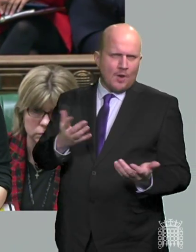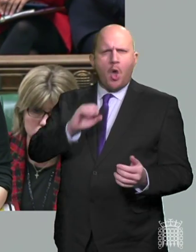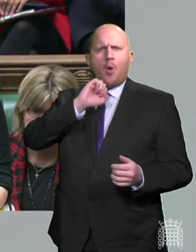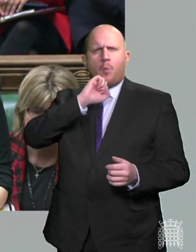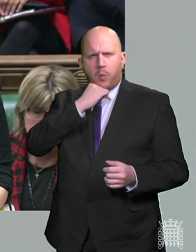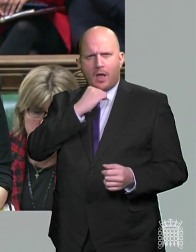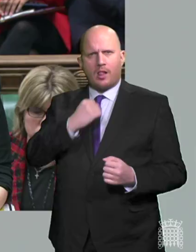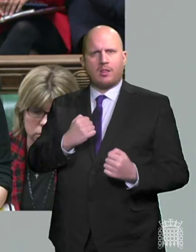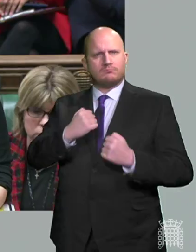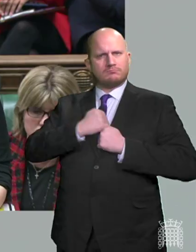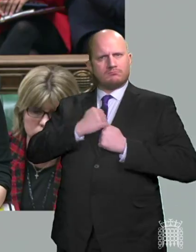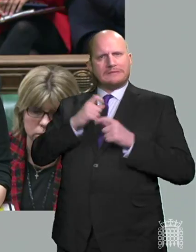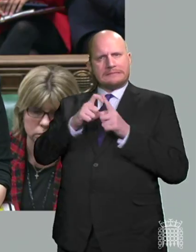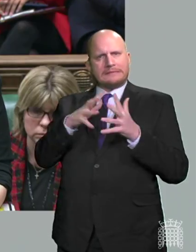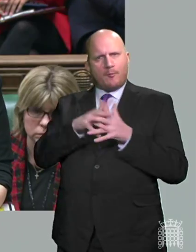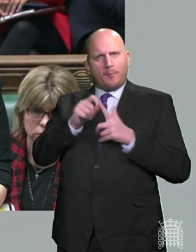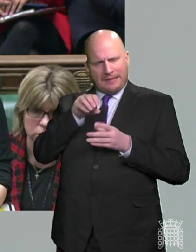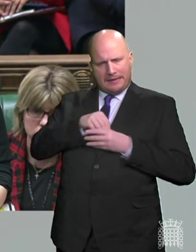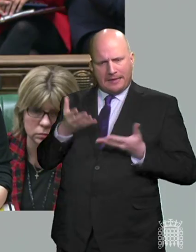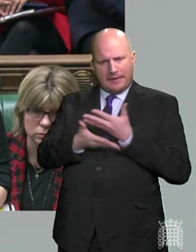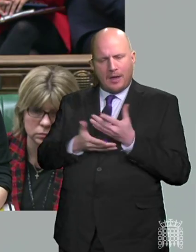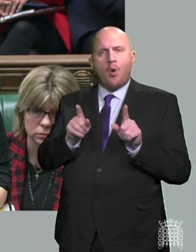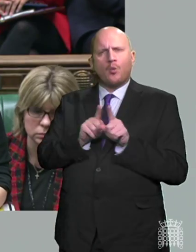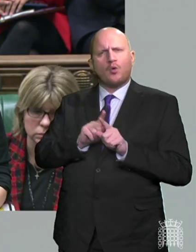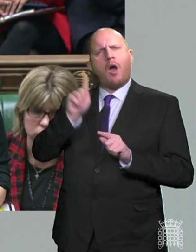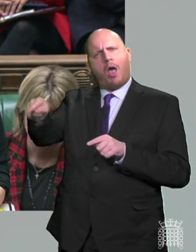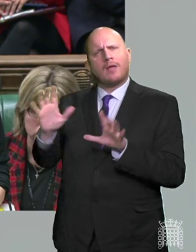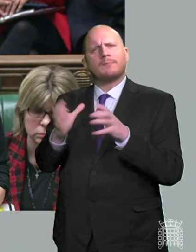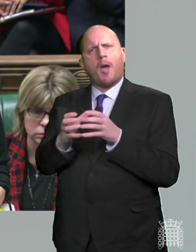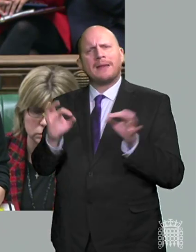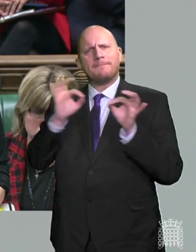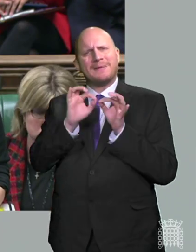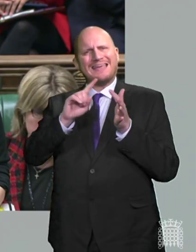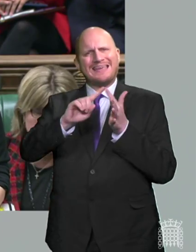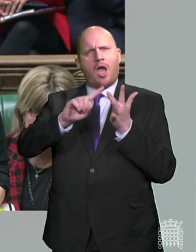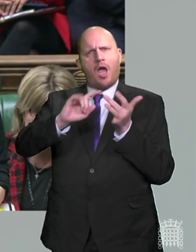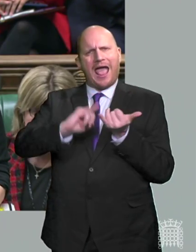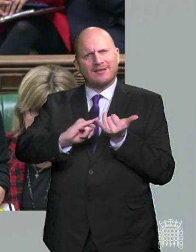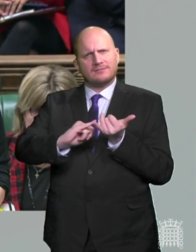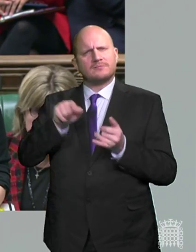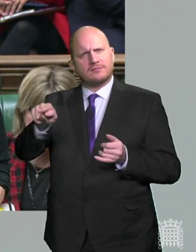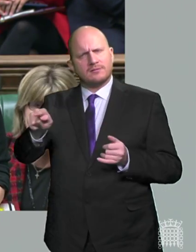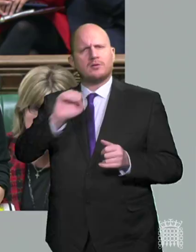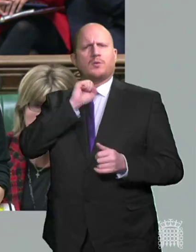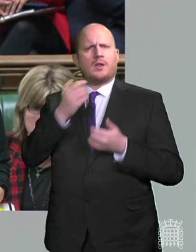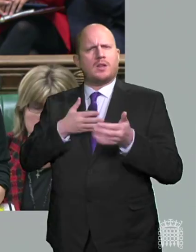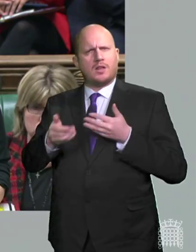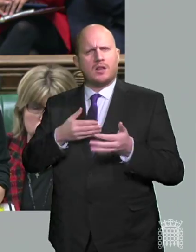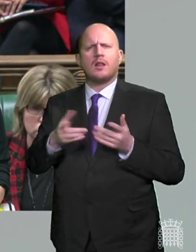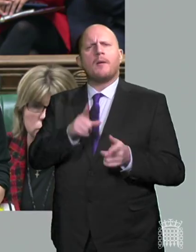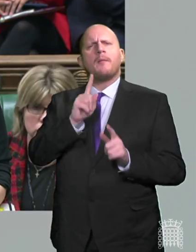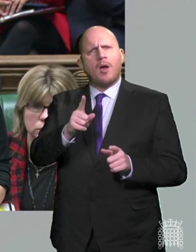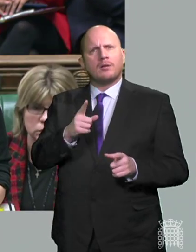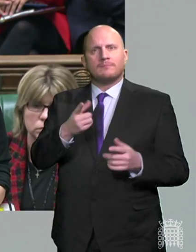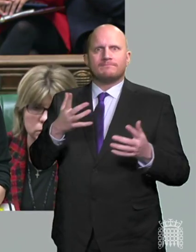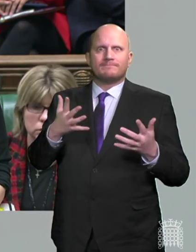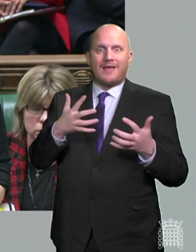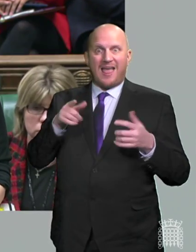I am very proud to be bringing forward the next stage of the household support fund and the cost of living payments.